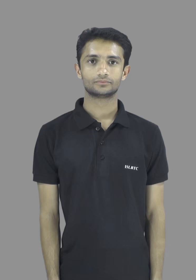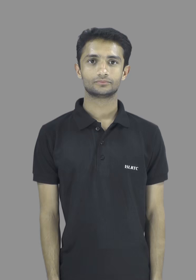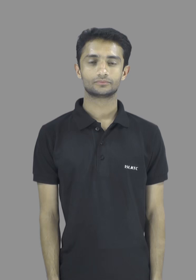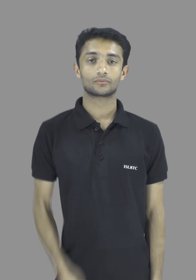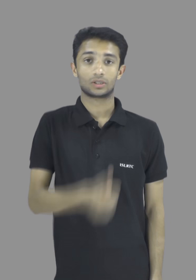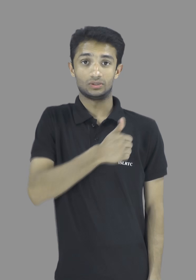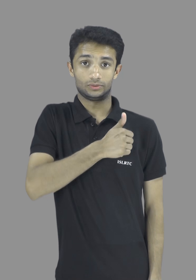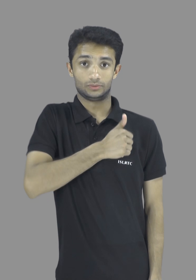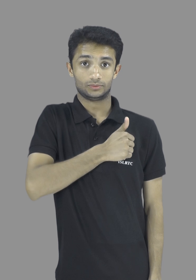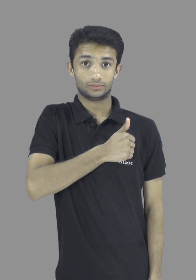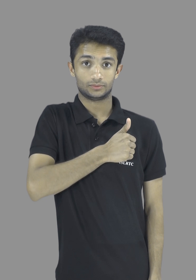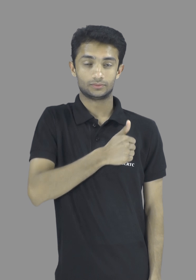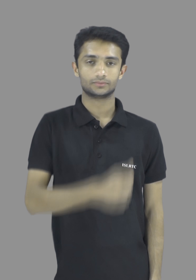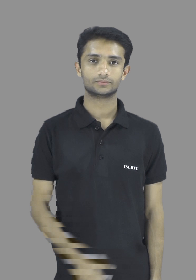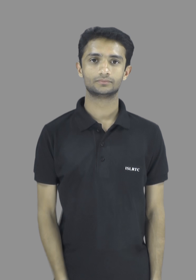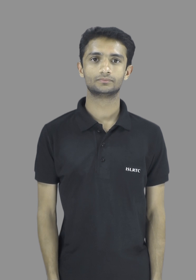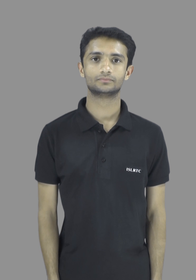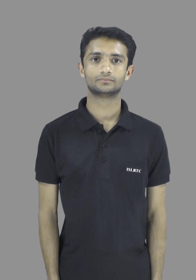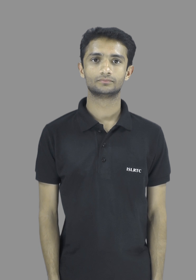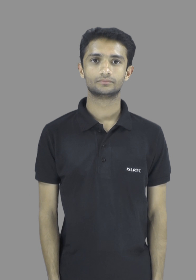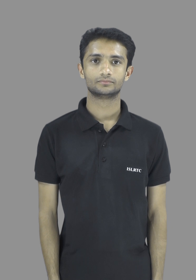Attitude